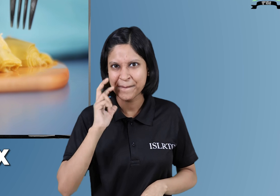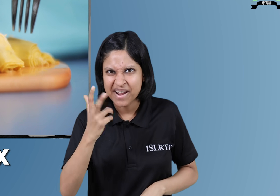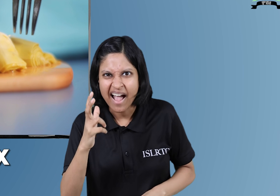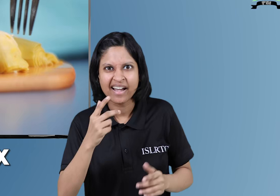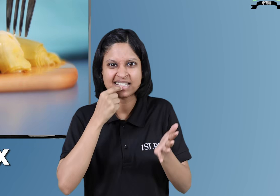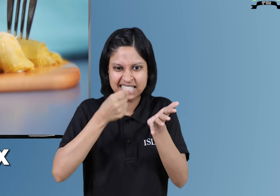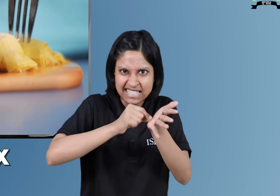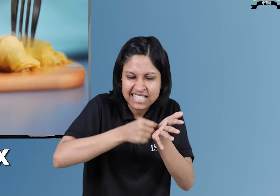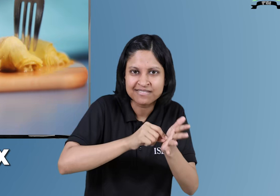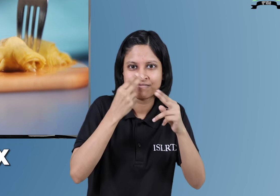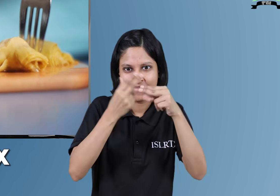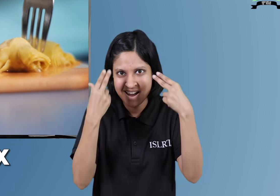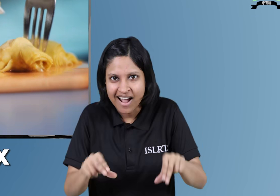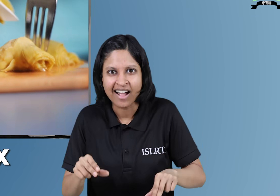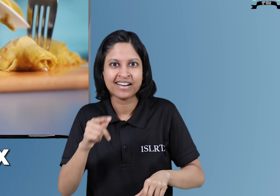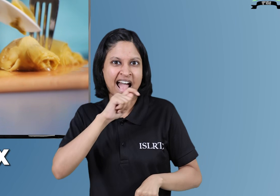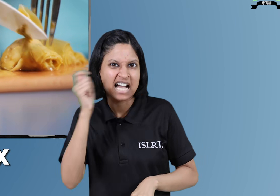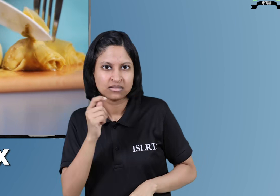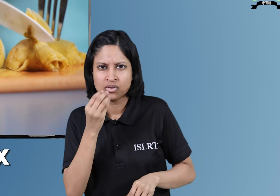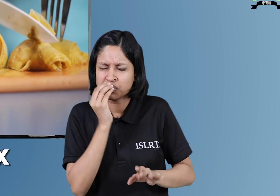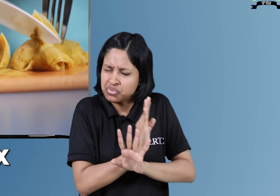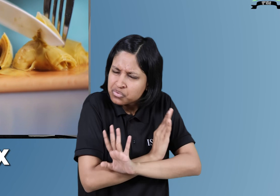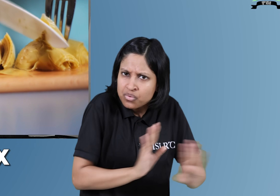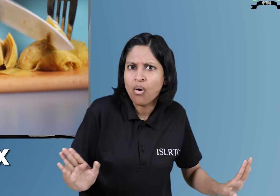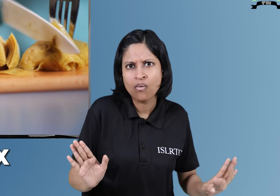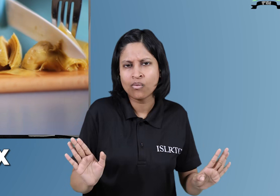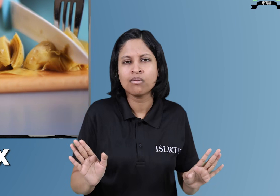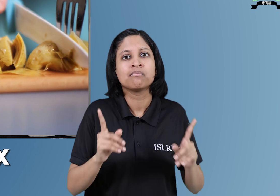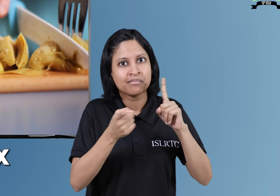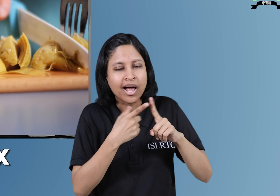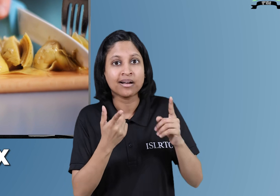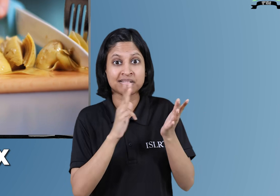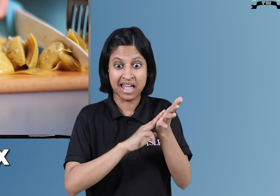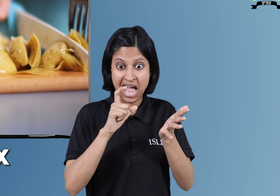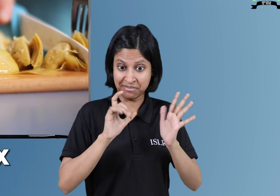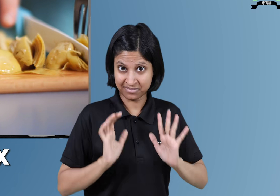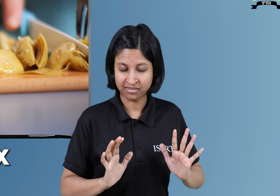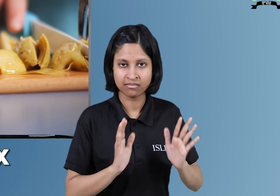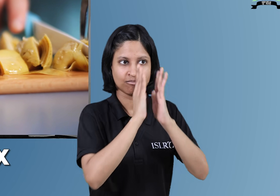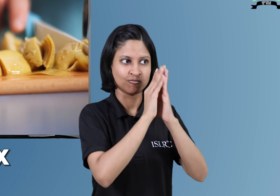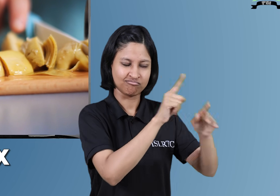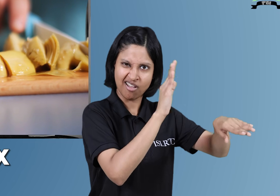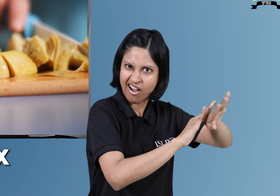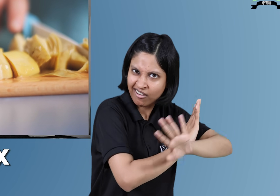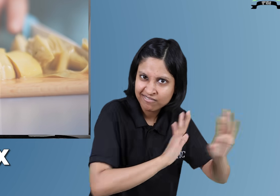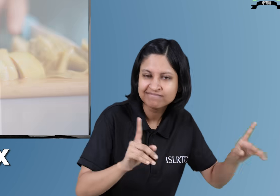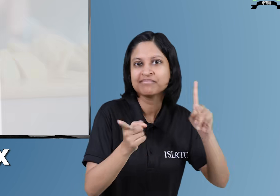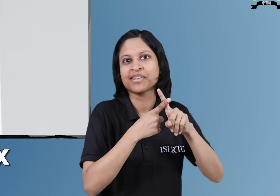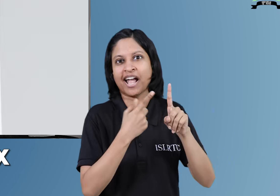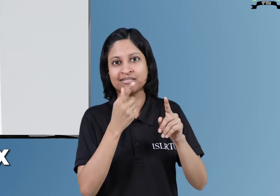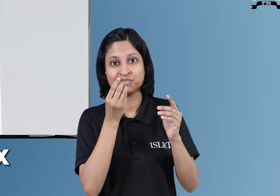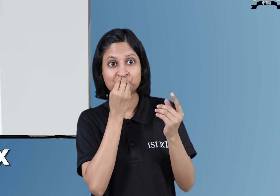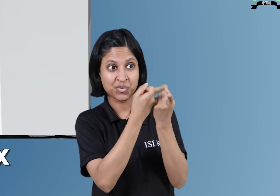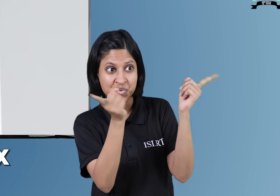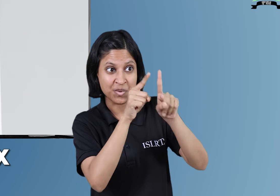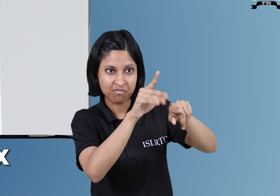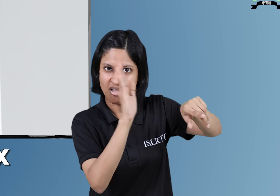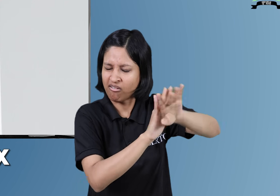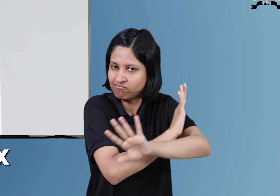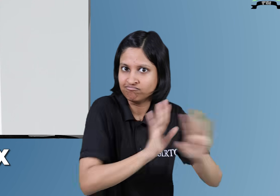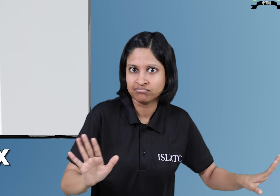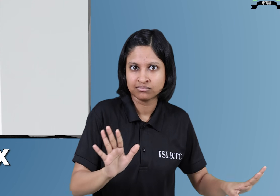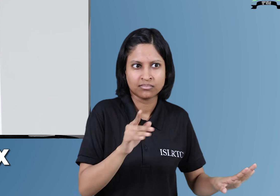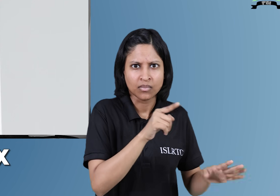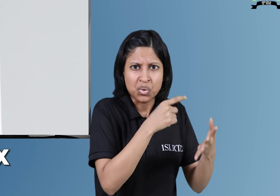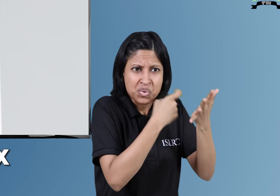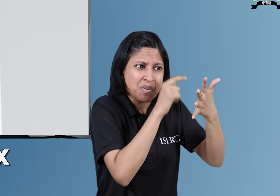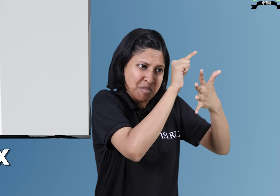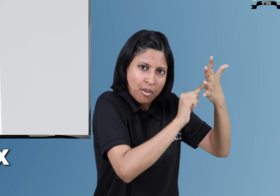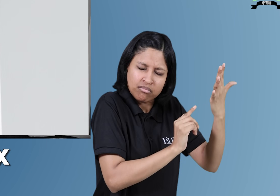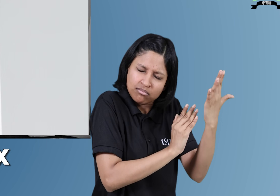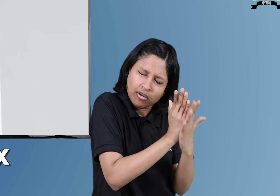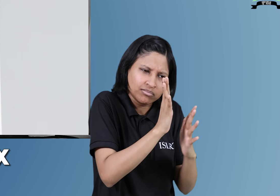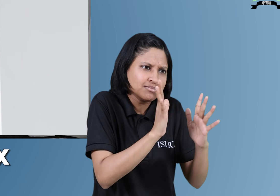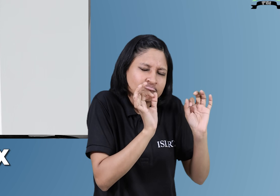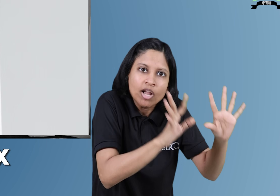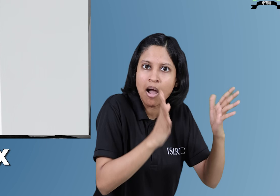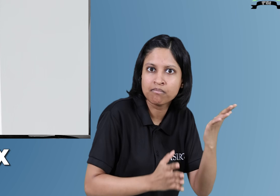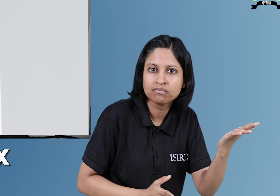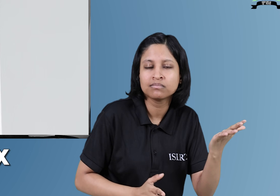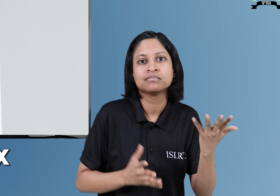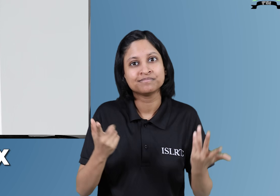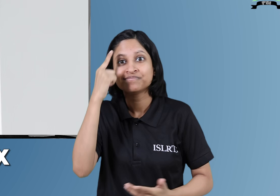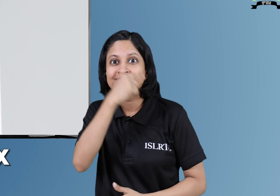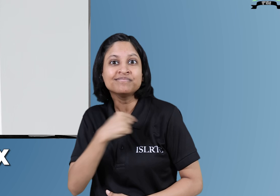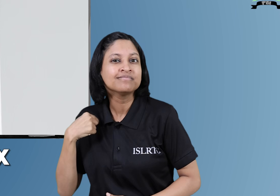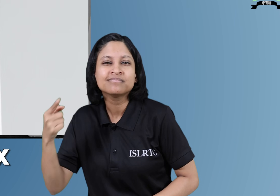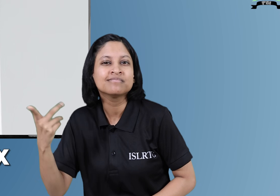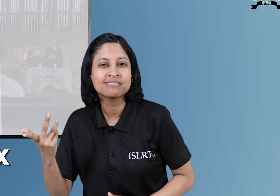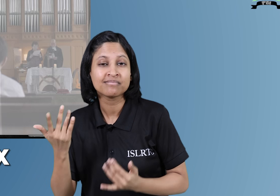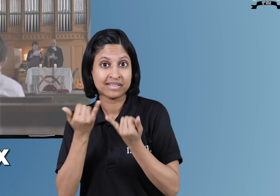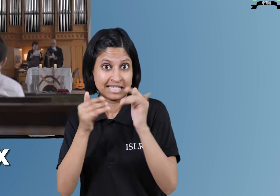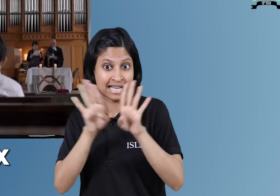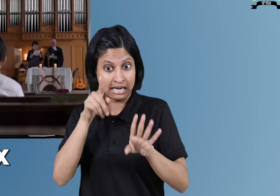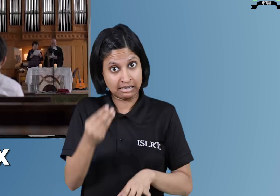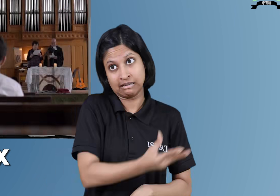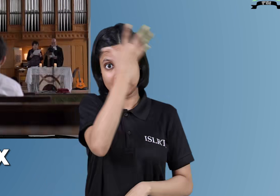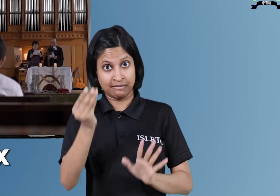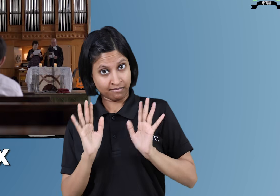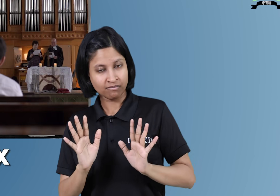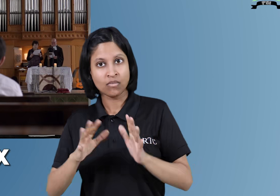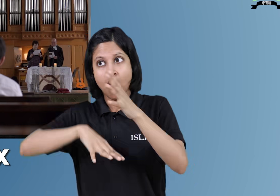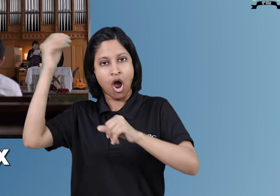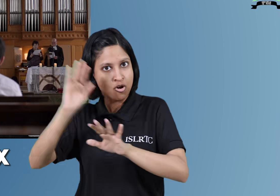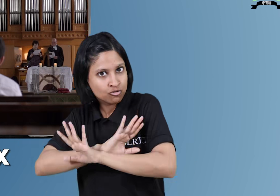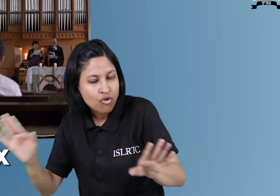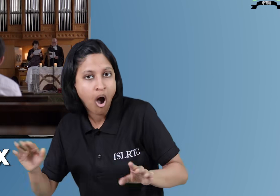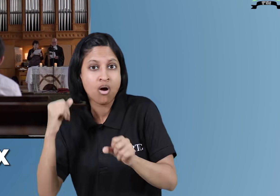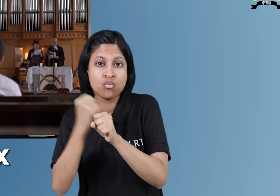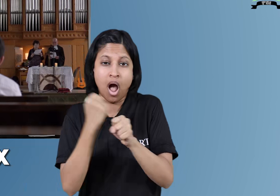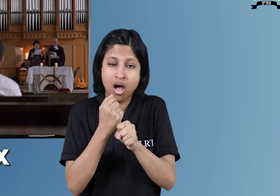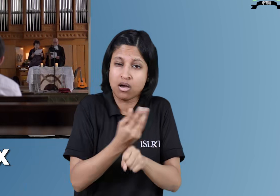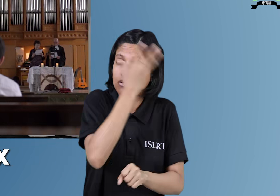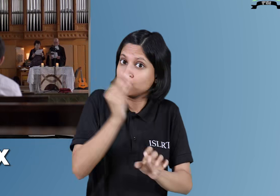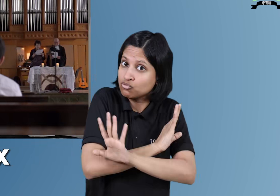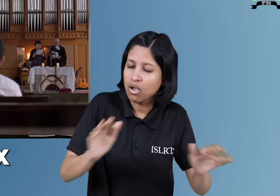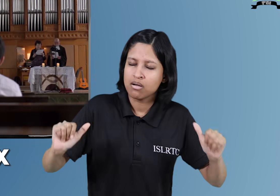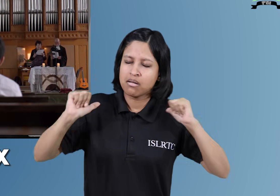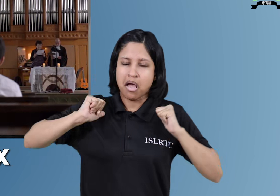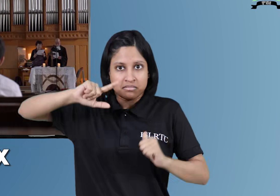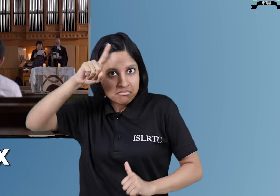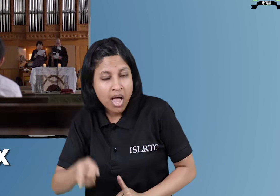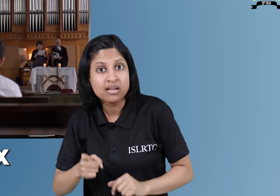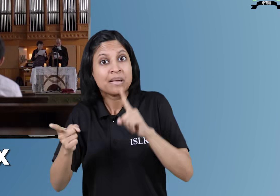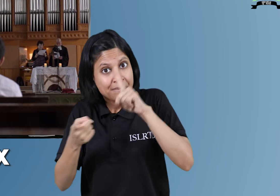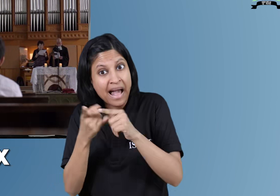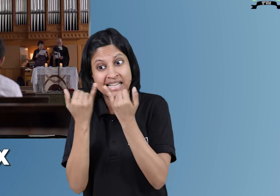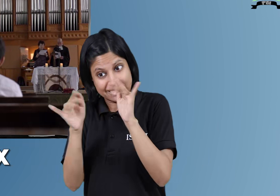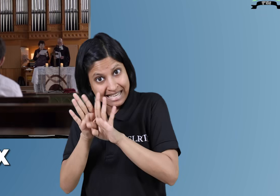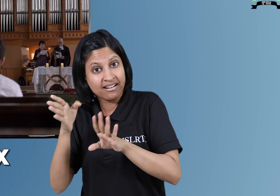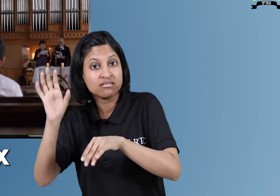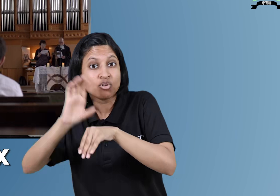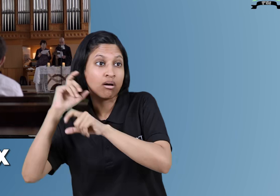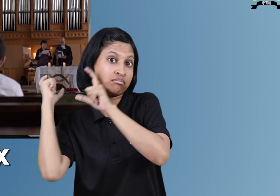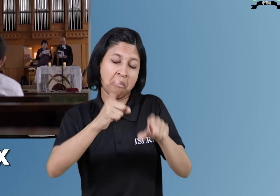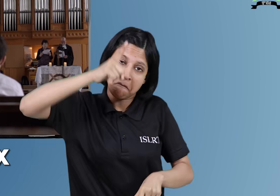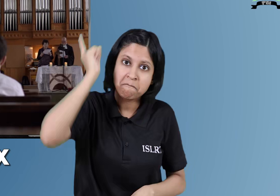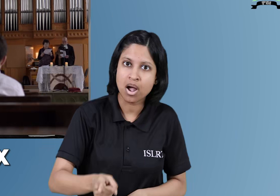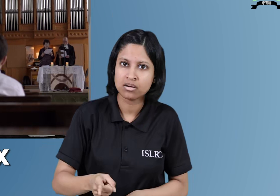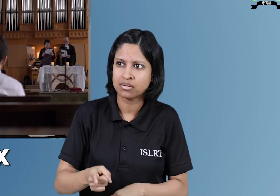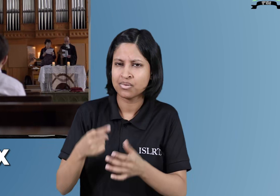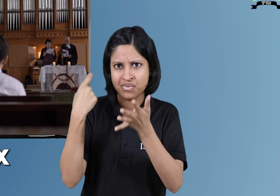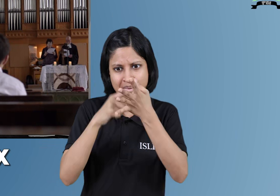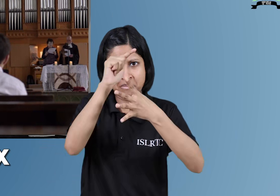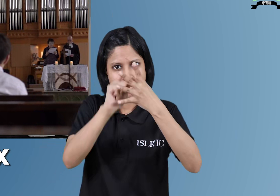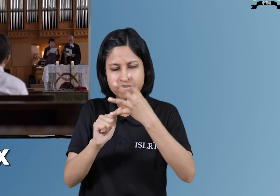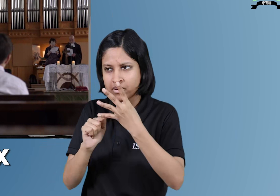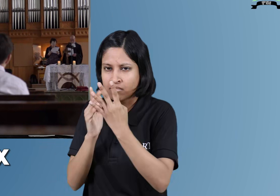some people refrain from eating specific foods such as onions, garlic, eggs, or meat, and during menstruation, women are not allowed to enter temples or certain rooms. In Christianity, people are not permitted to work or go out on Sundays due to the Sabbath, and they must attend church services on that day.